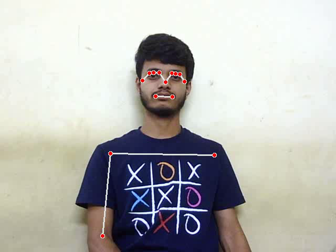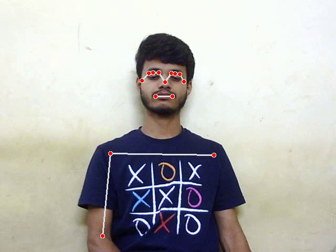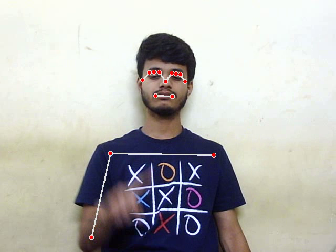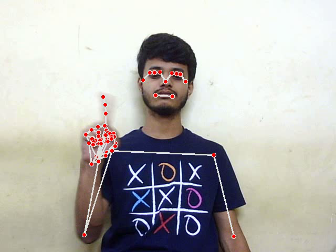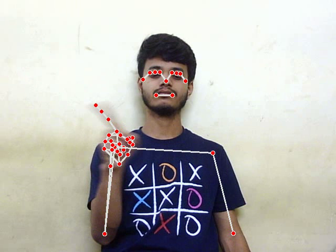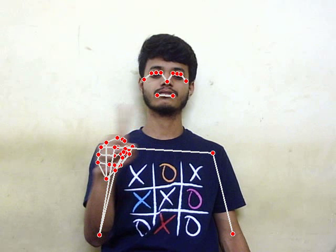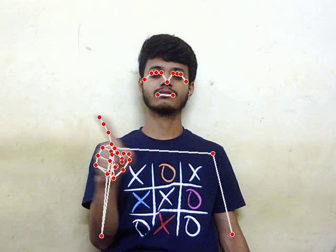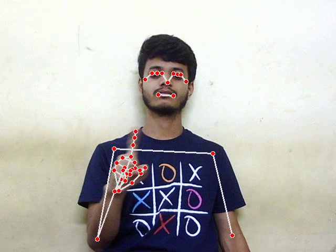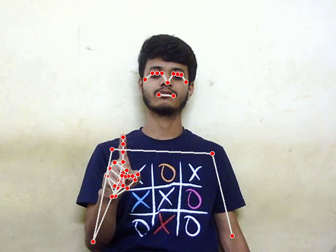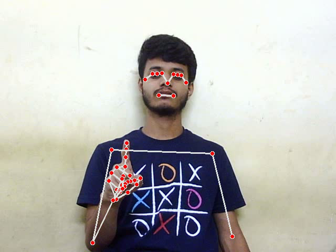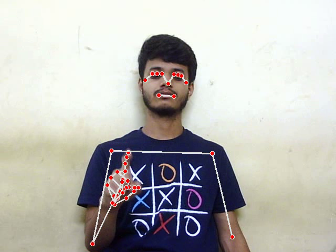where